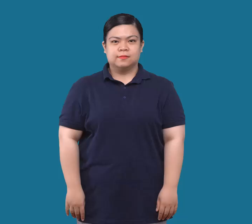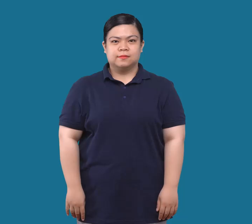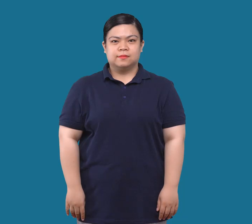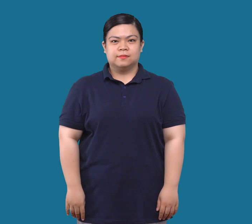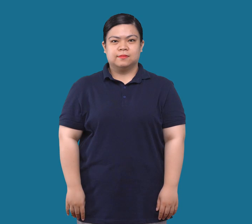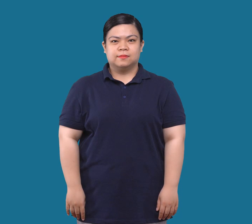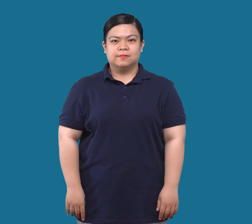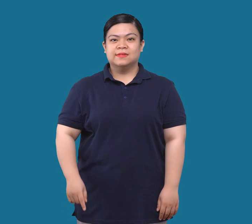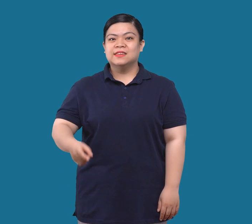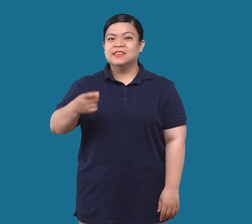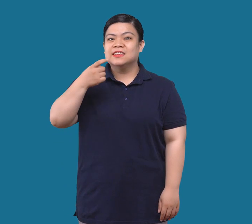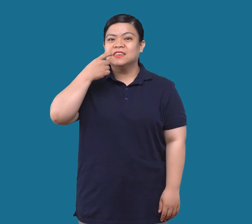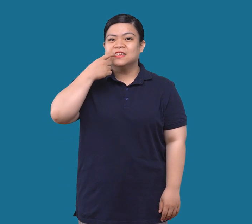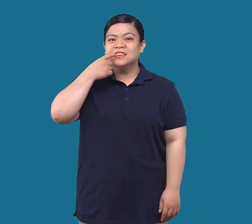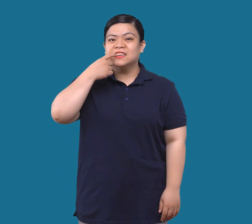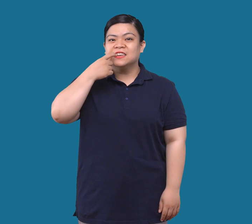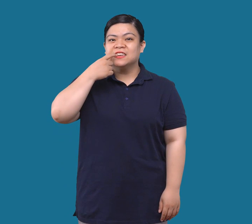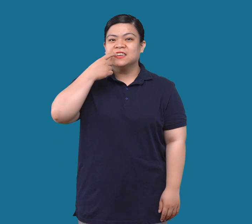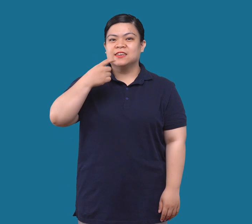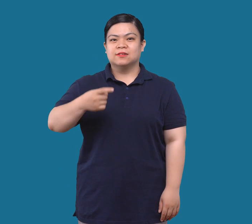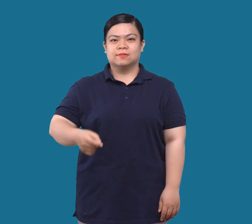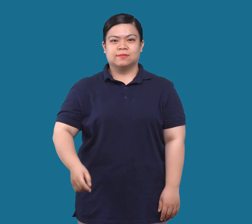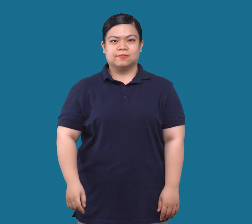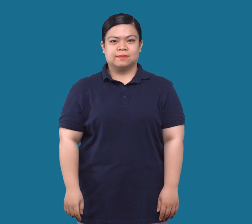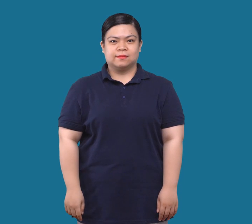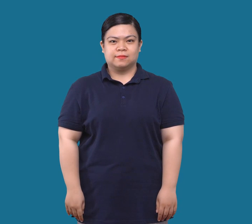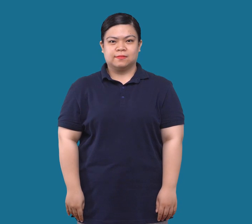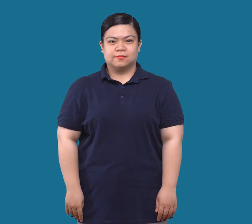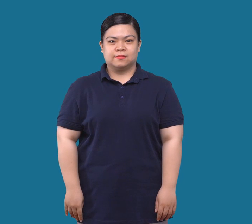răng